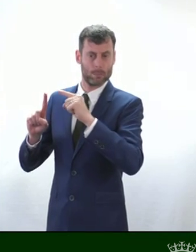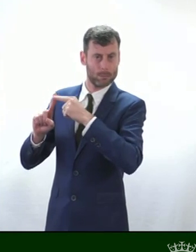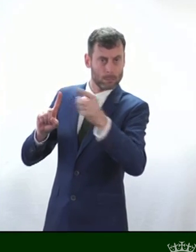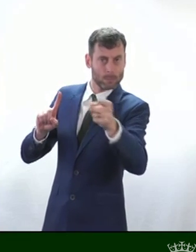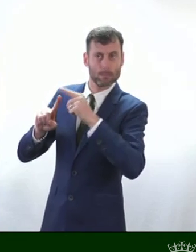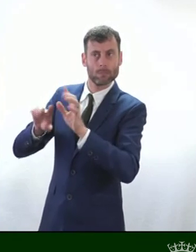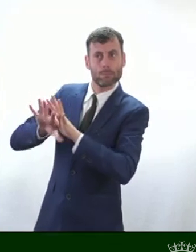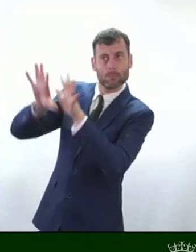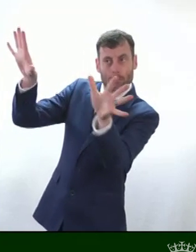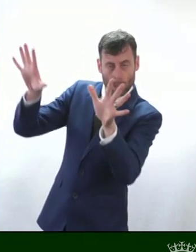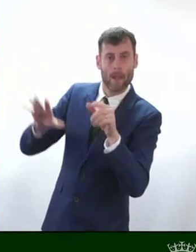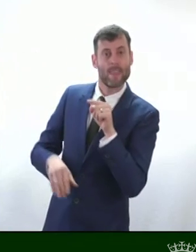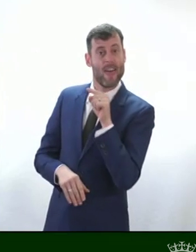Friend’s levelling-up agenda.